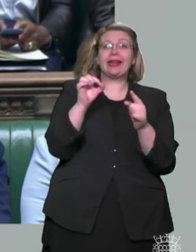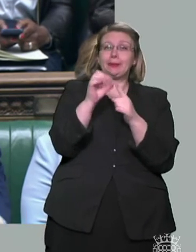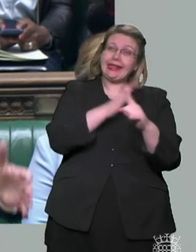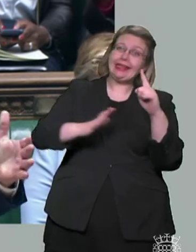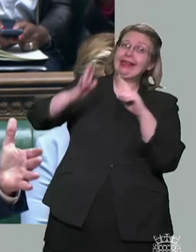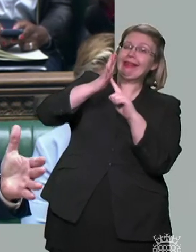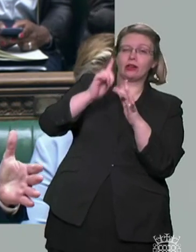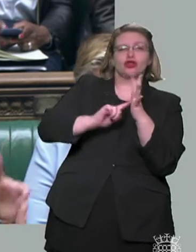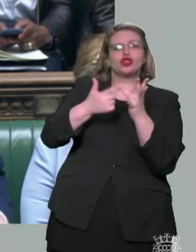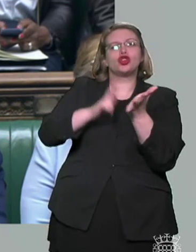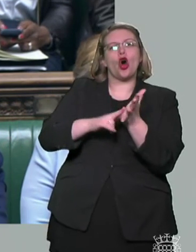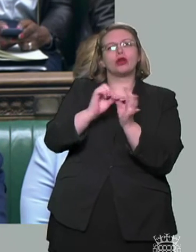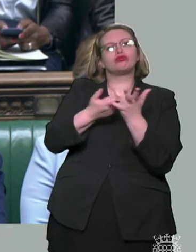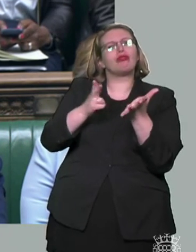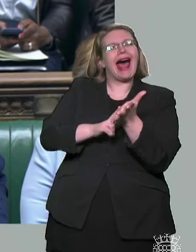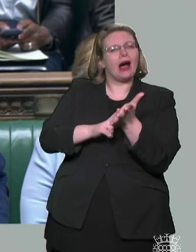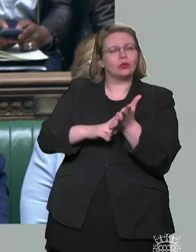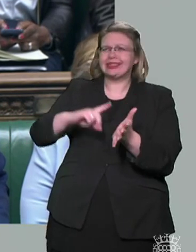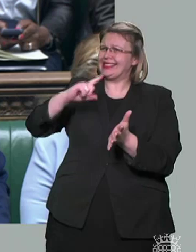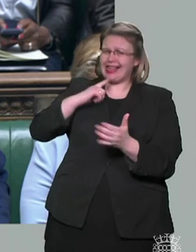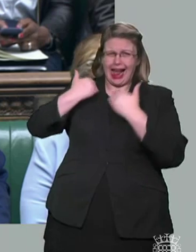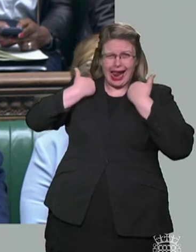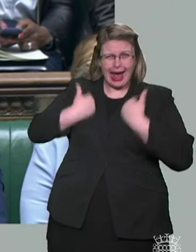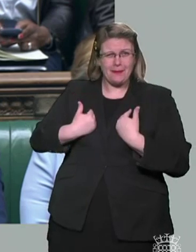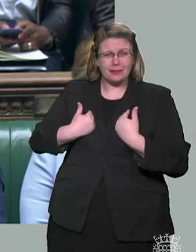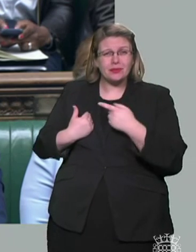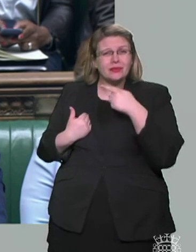The current CEO says that BP has, in his words,